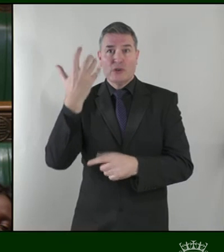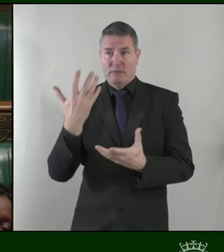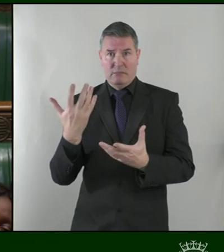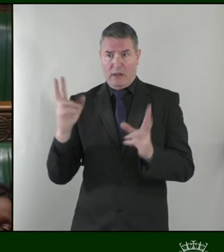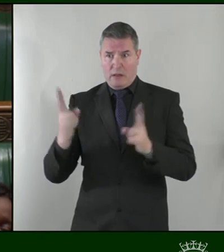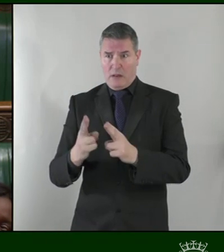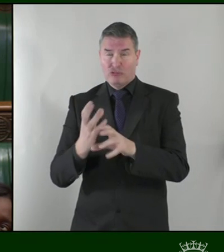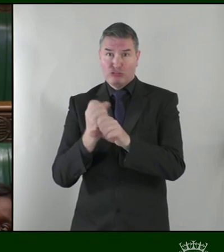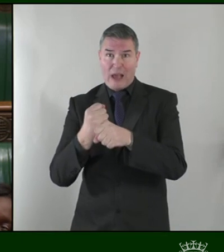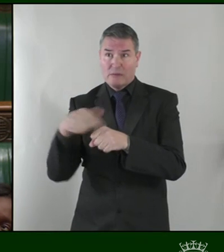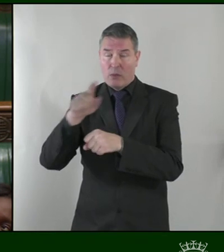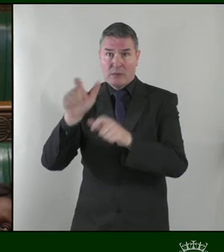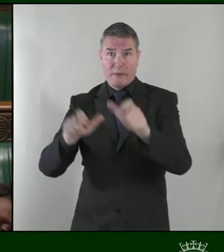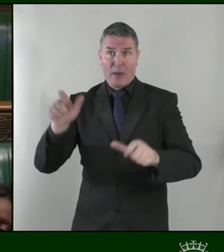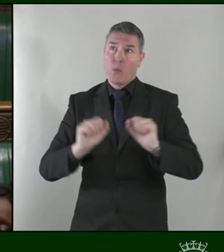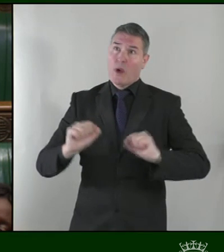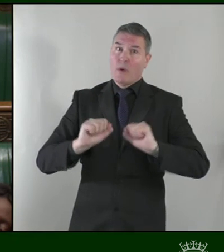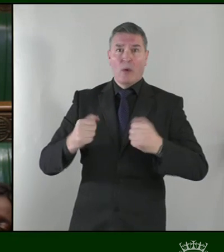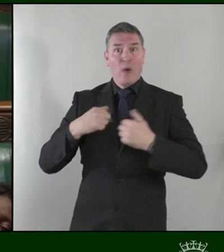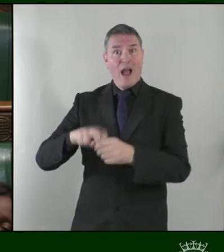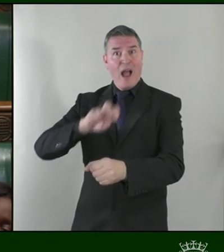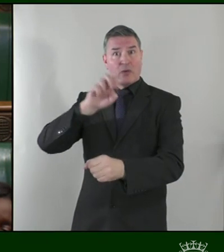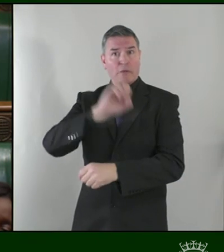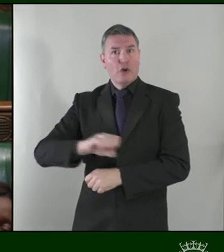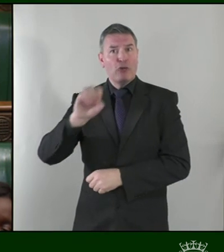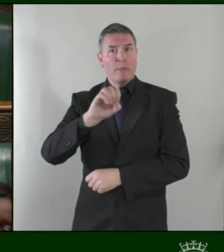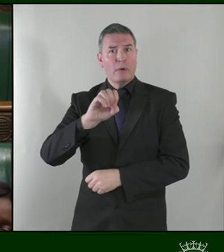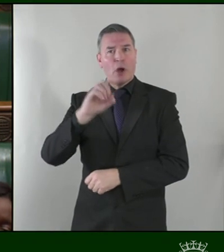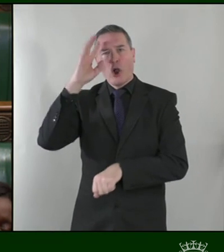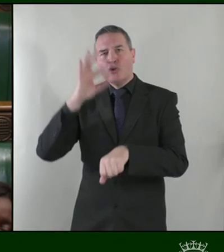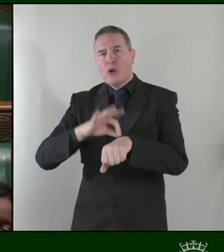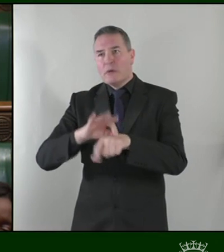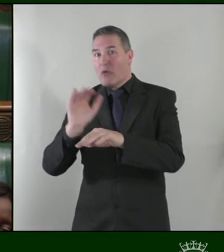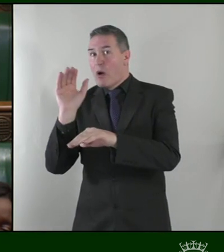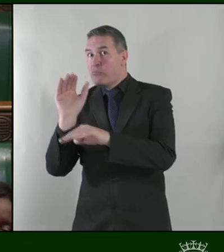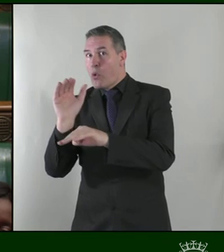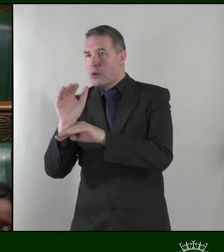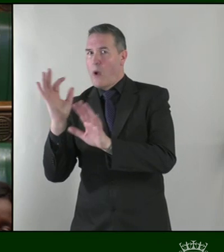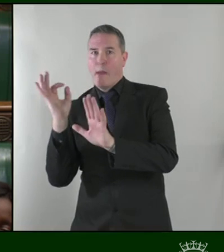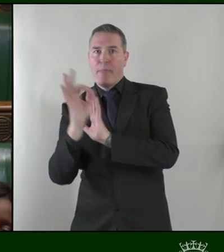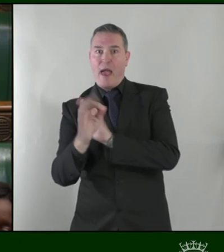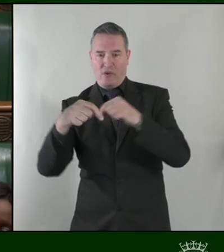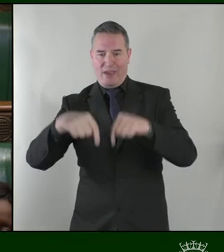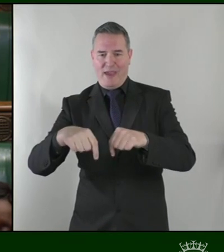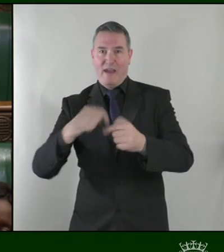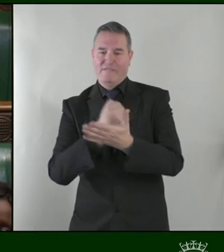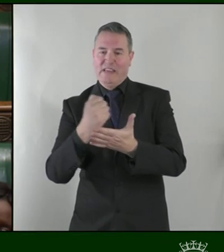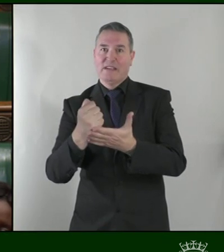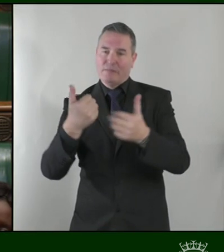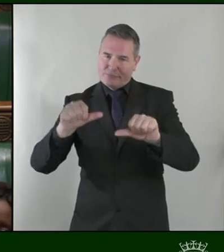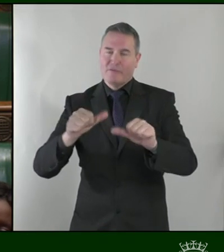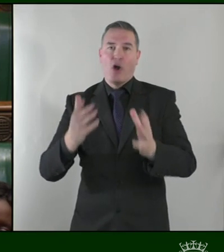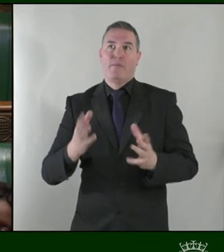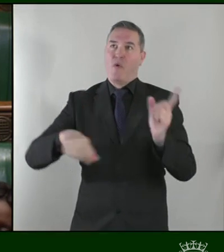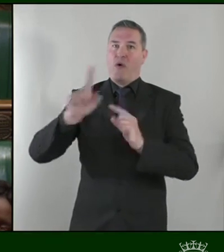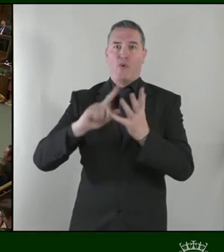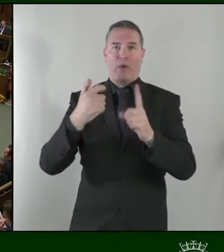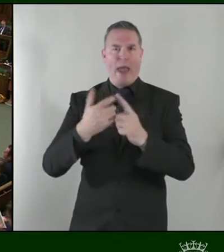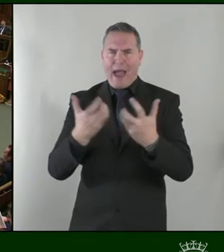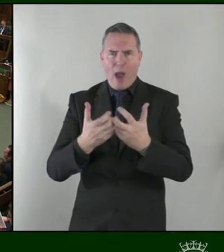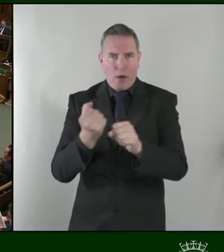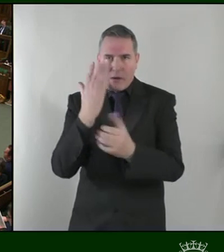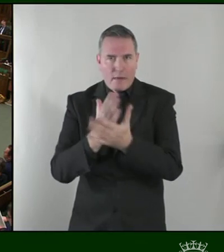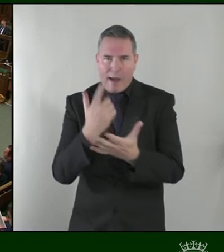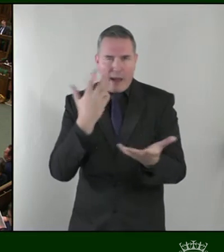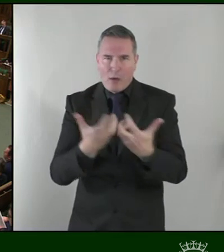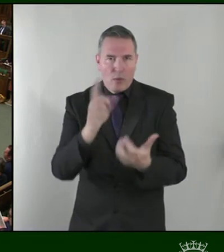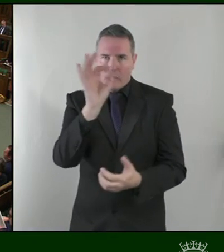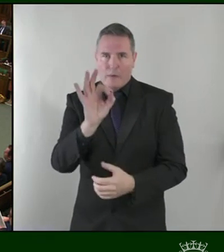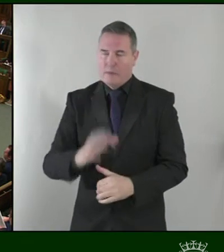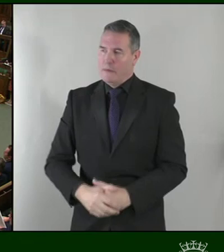How will he make sure, especially now we have left the EU, that consultants from overseas are encouraged to apply for NHS visas to work in hospitals across the UK?